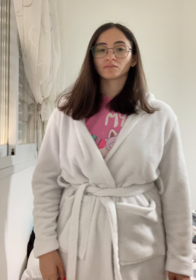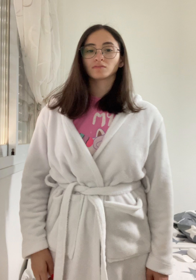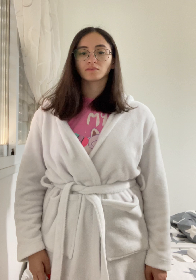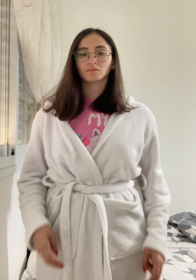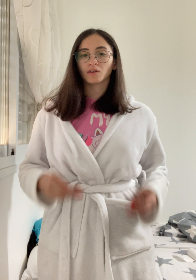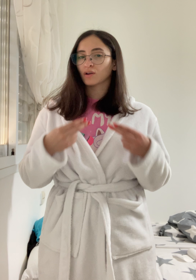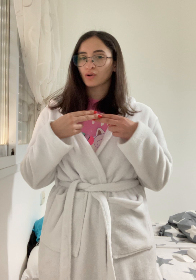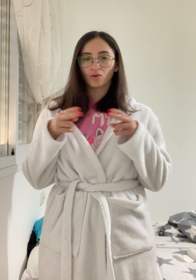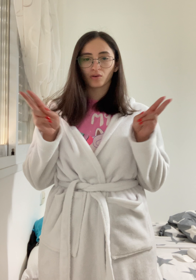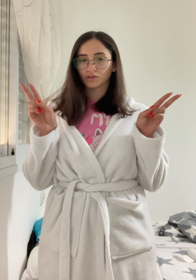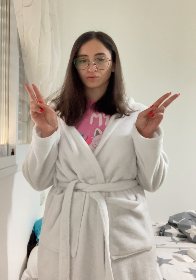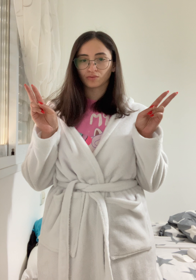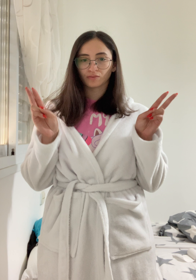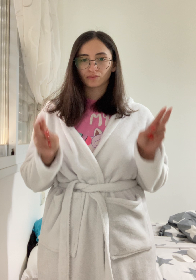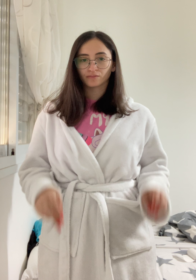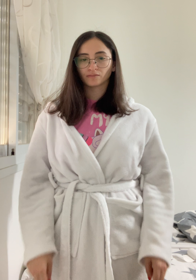לא חשוב